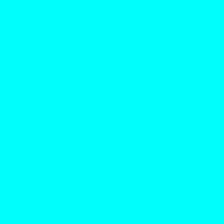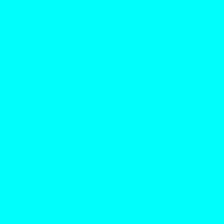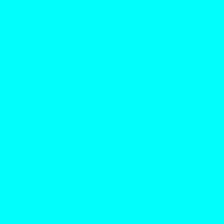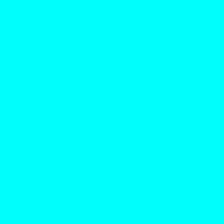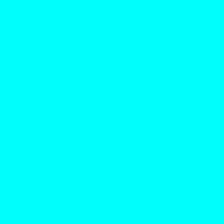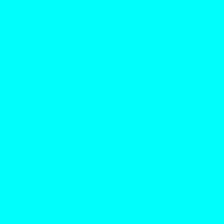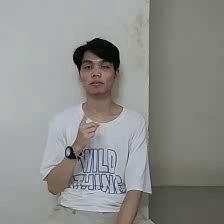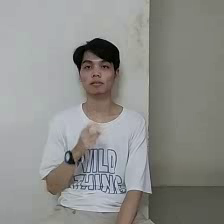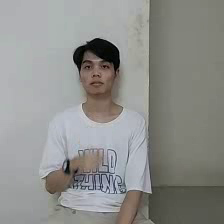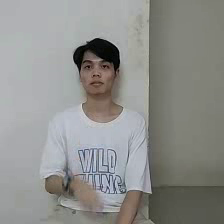Đâu